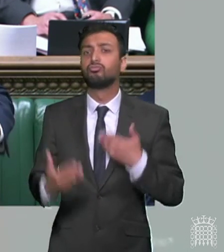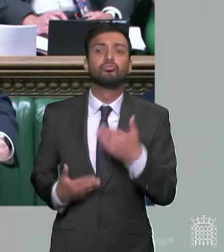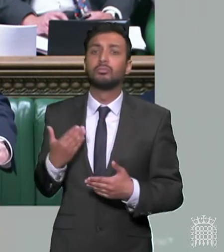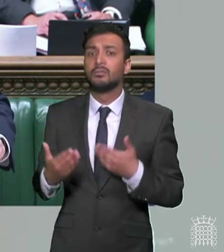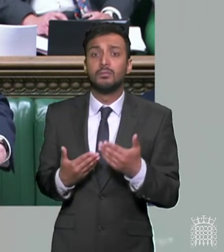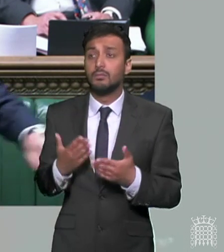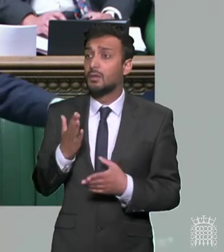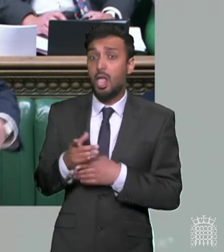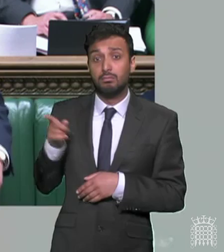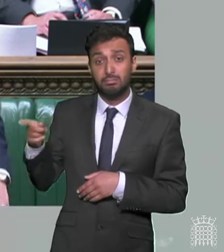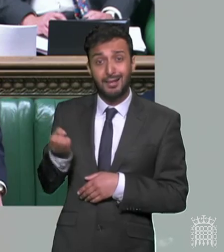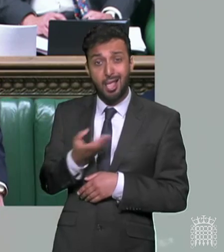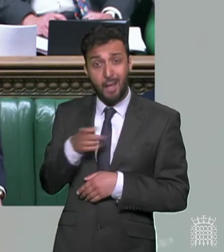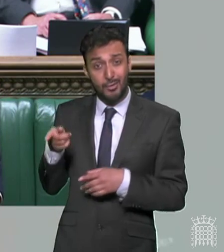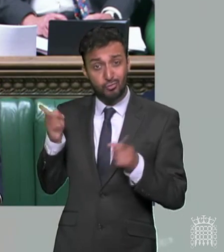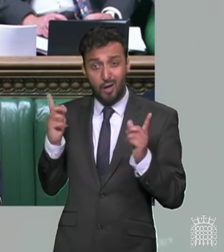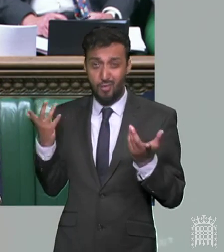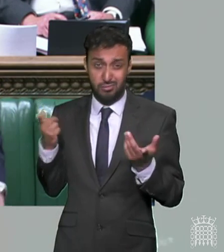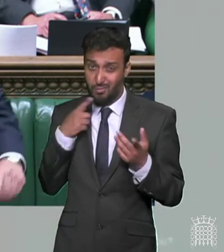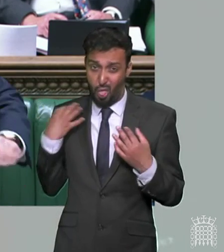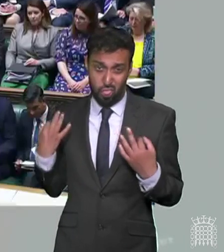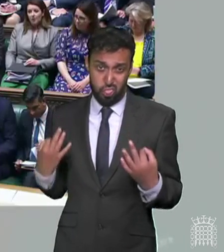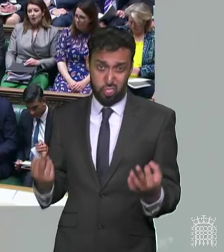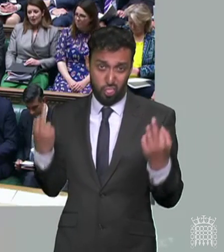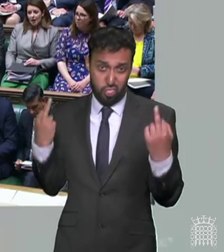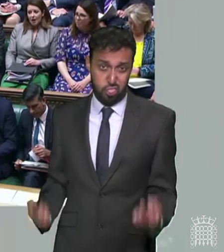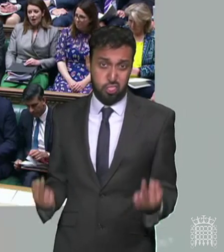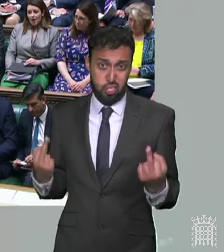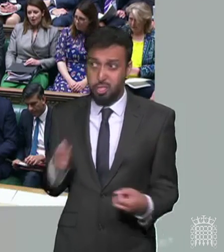We got Brexit done when he voted 48 times—48 times—to undo the will of the people.